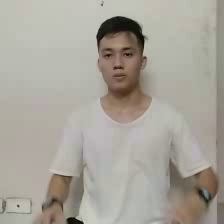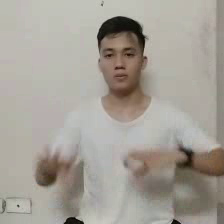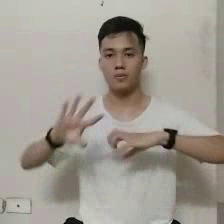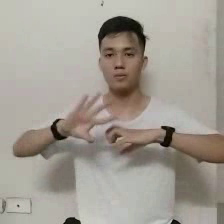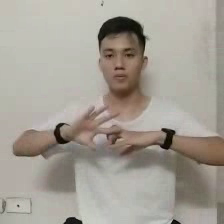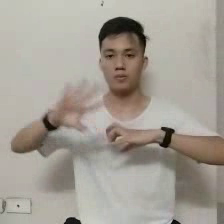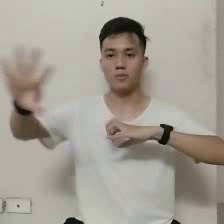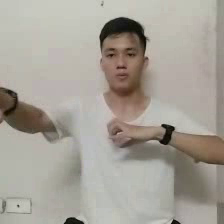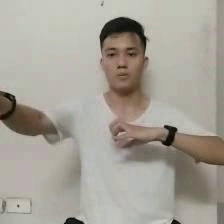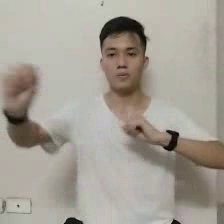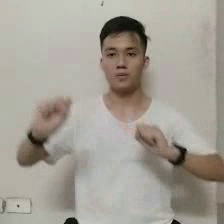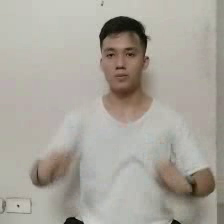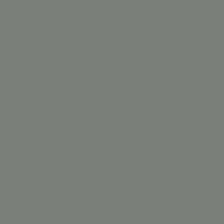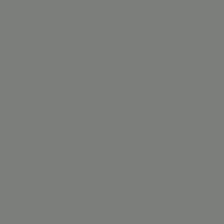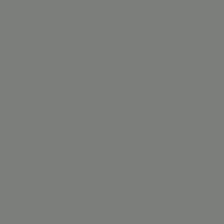Khu cách ly